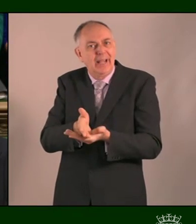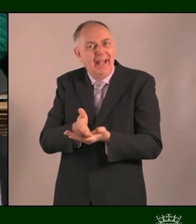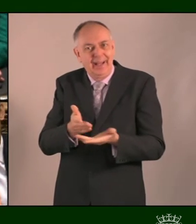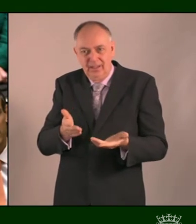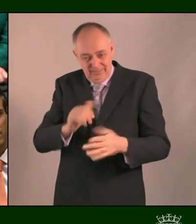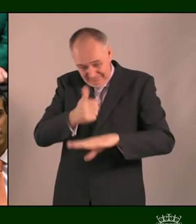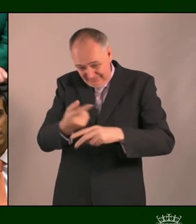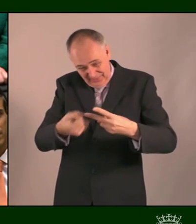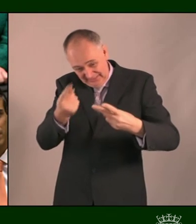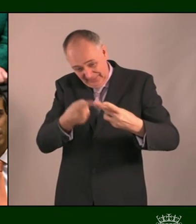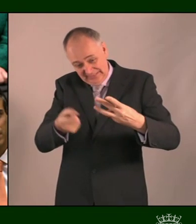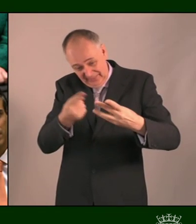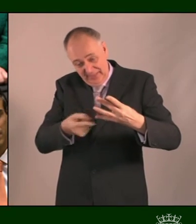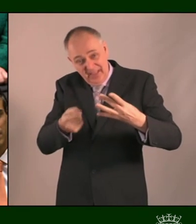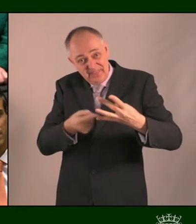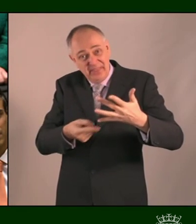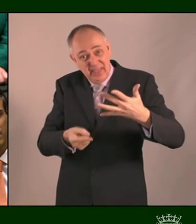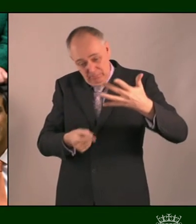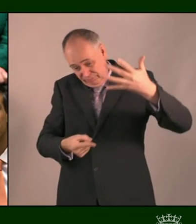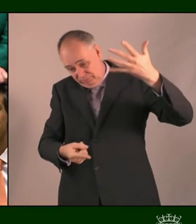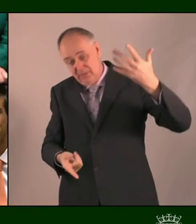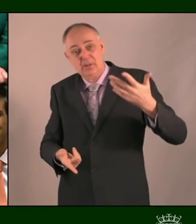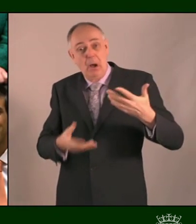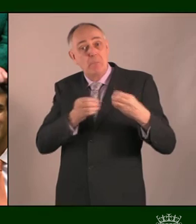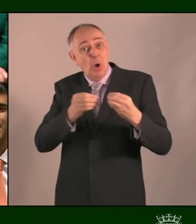And we are delivering gigabit broadband for the entire country.